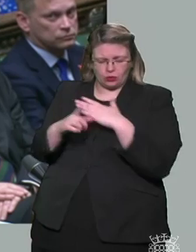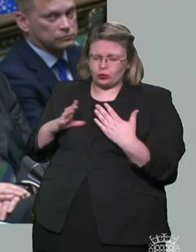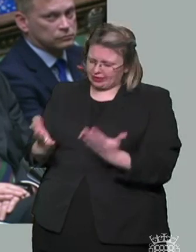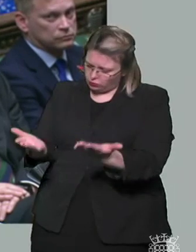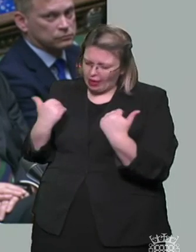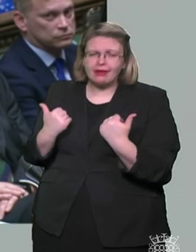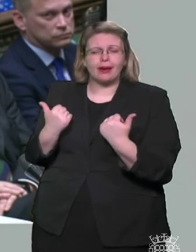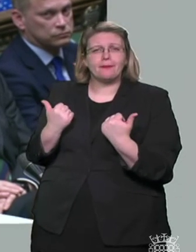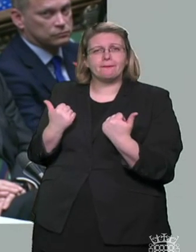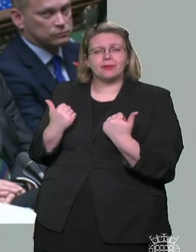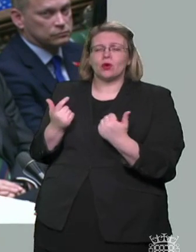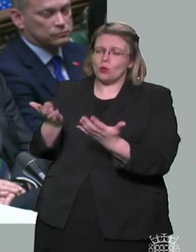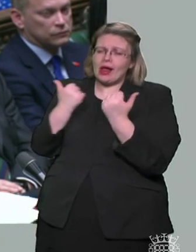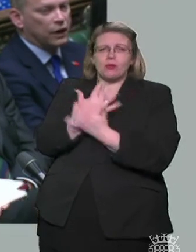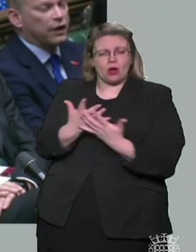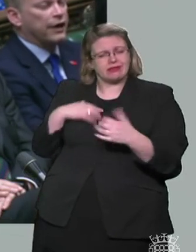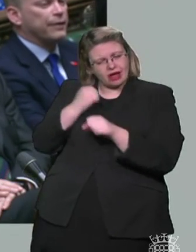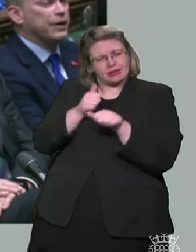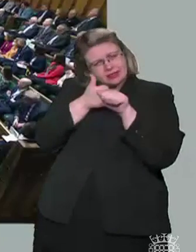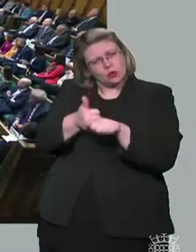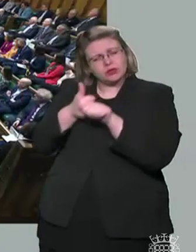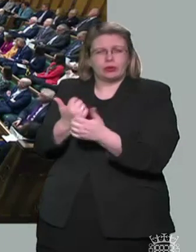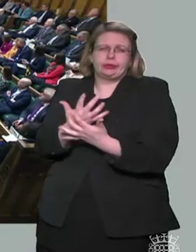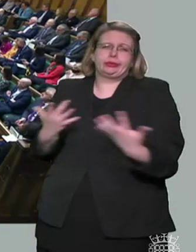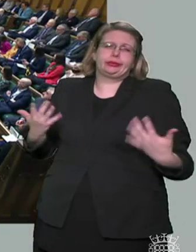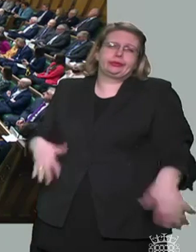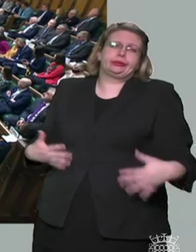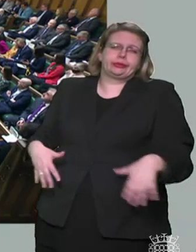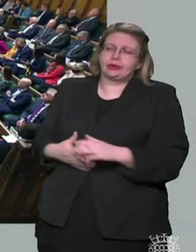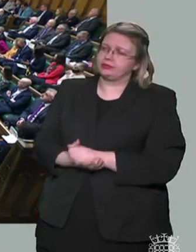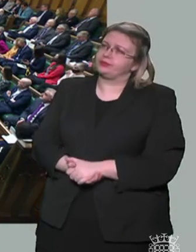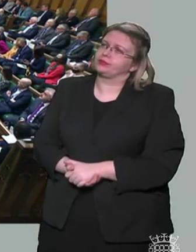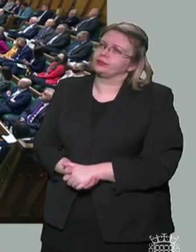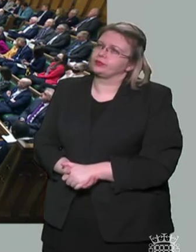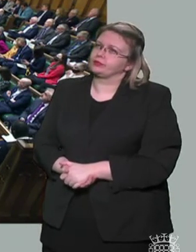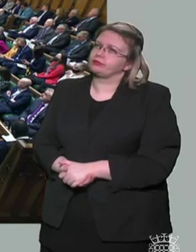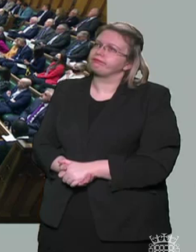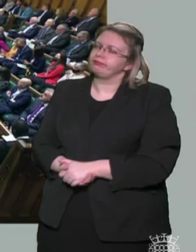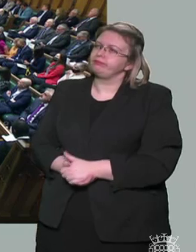Yes it is, and so are this Government.